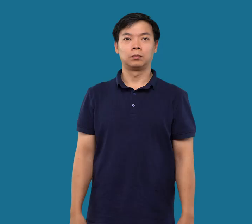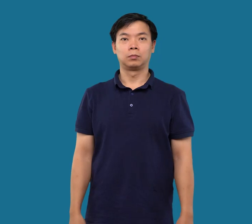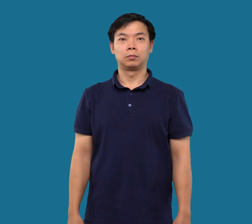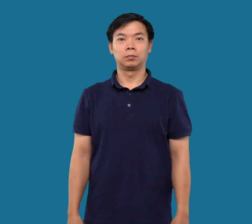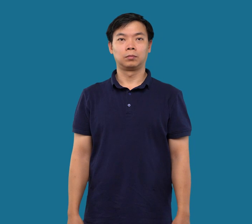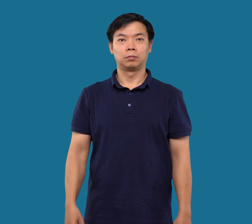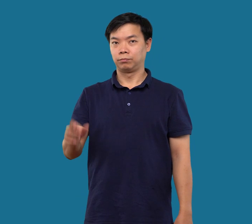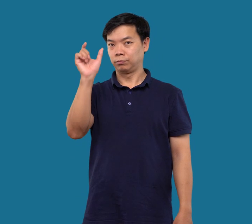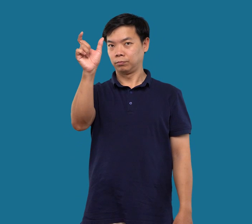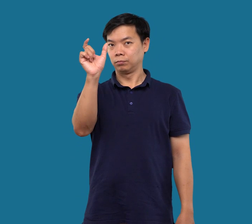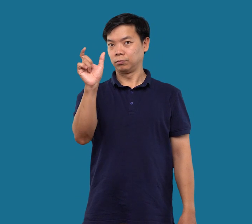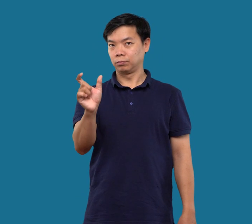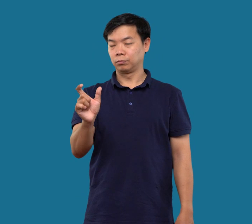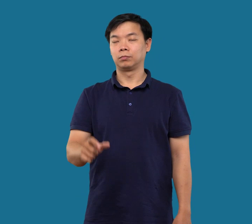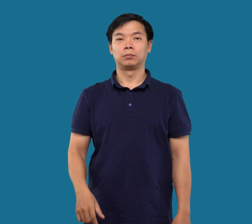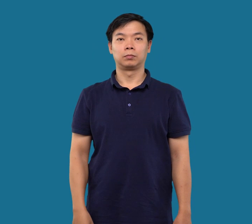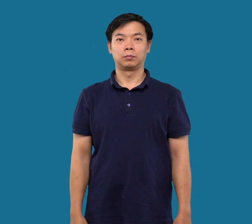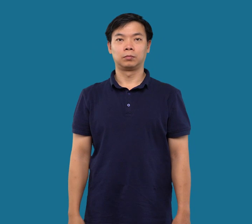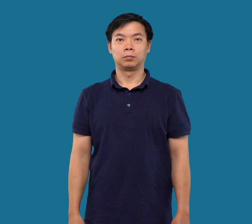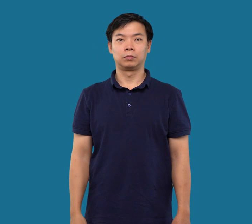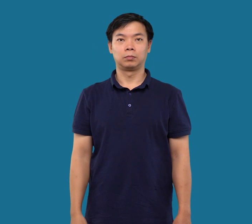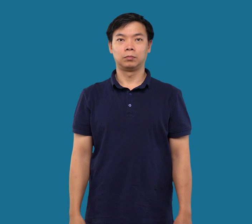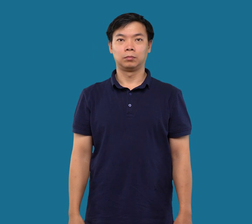từ ngữ